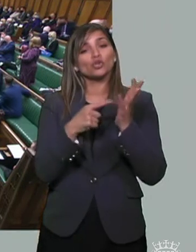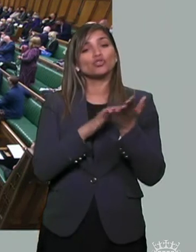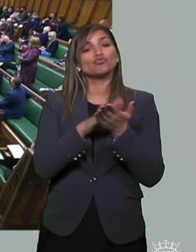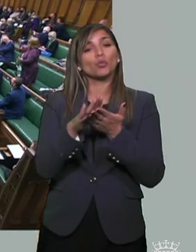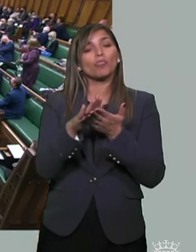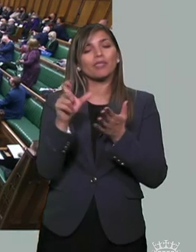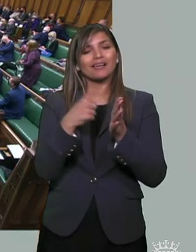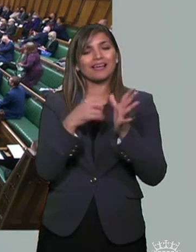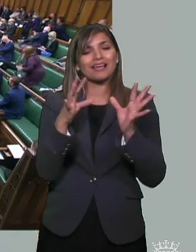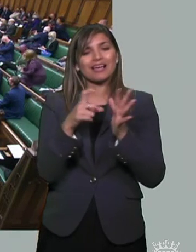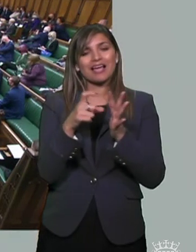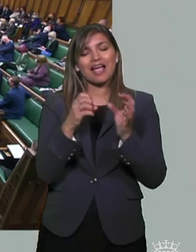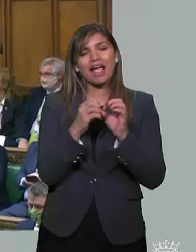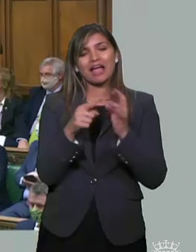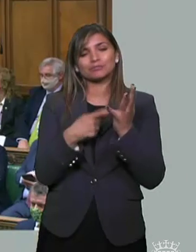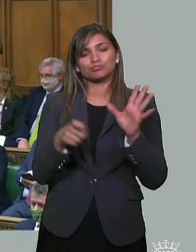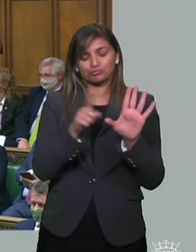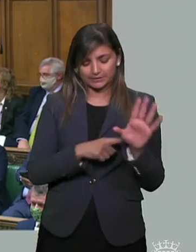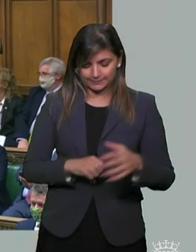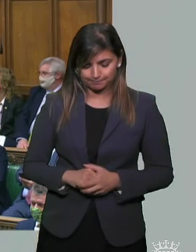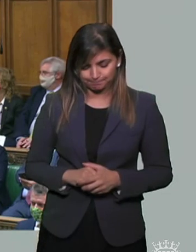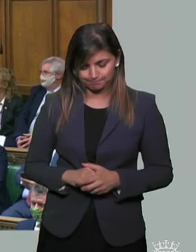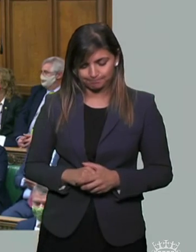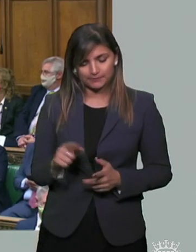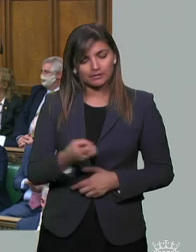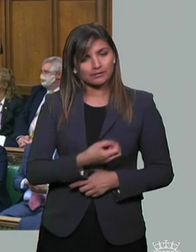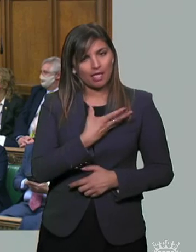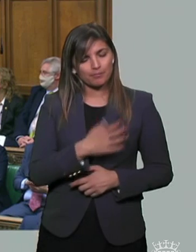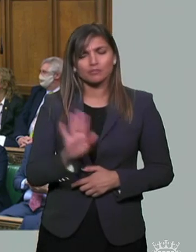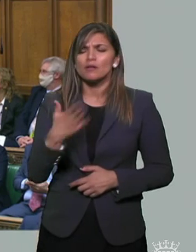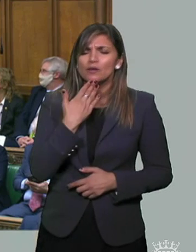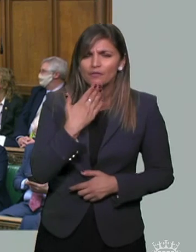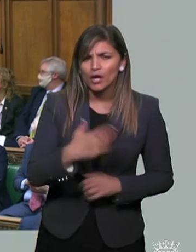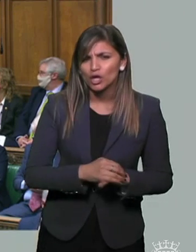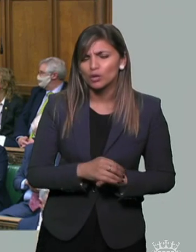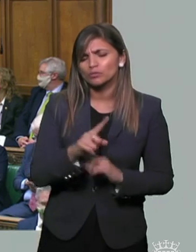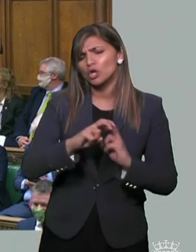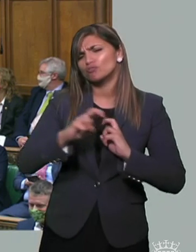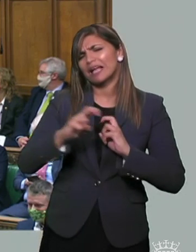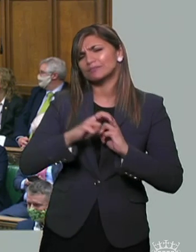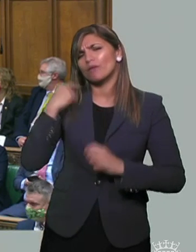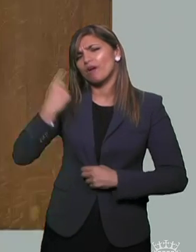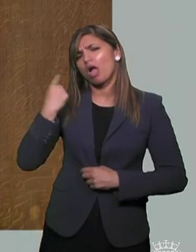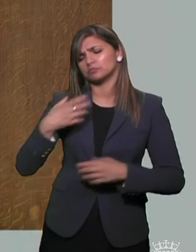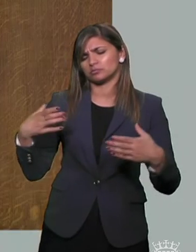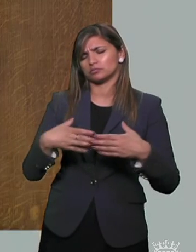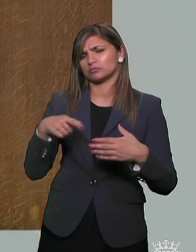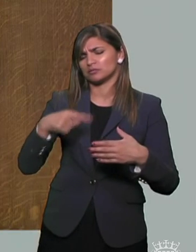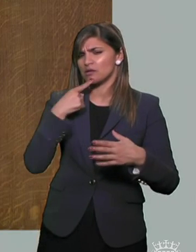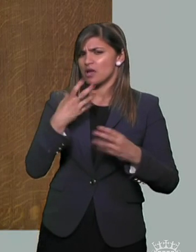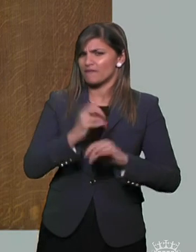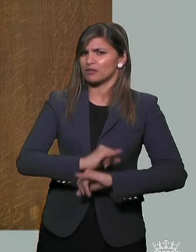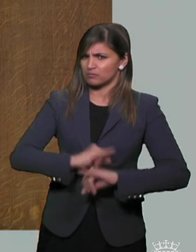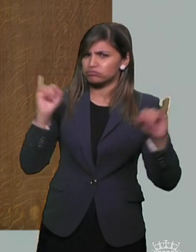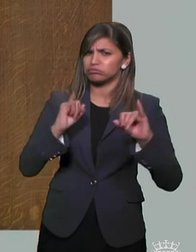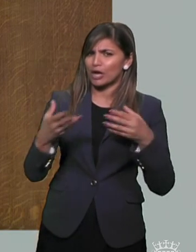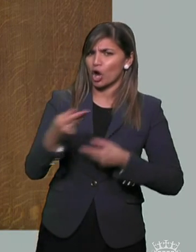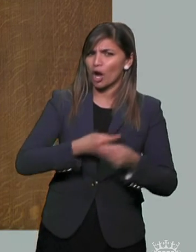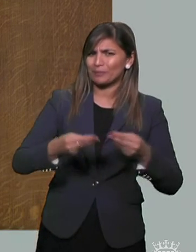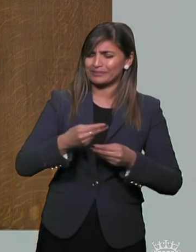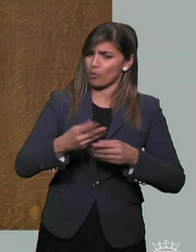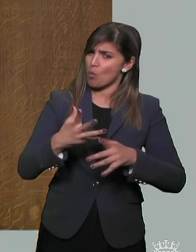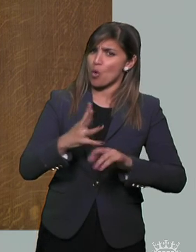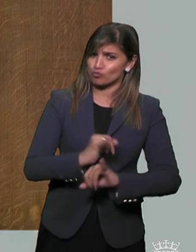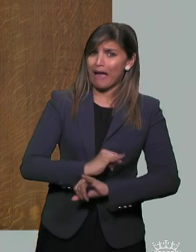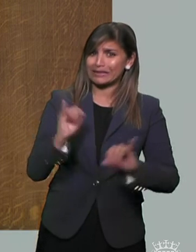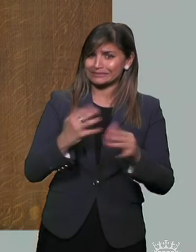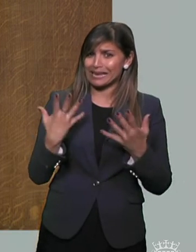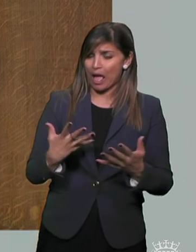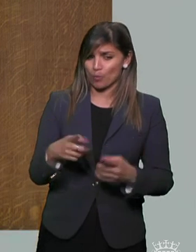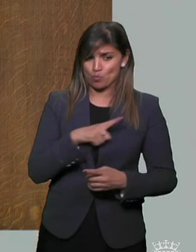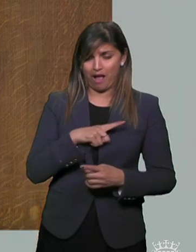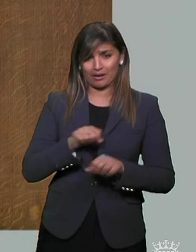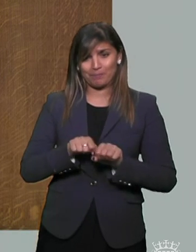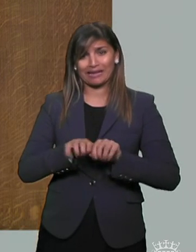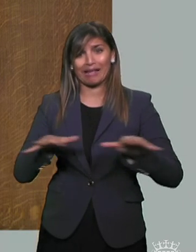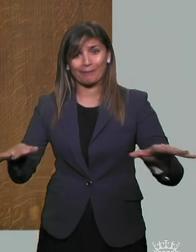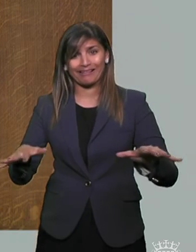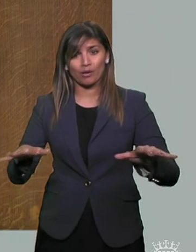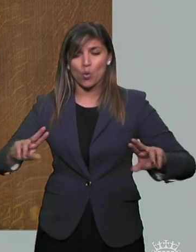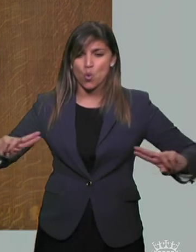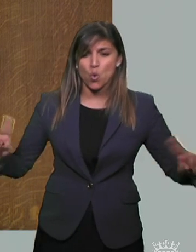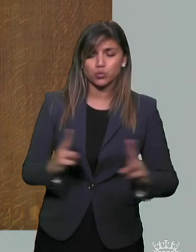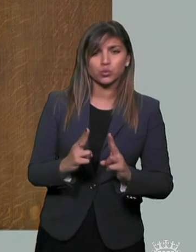Transport for London faces serious financial difficulties solely due to the pandemic causing a collapse in fares income.